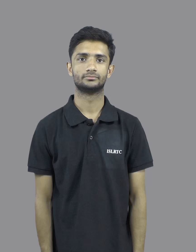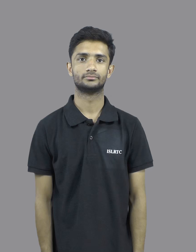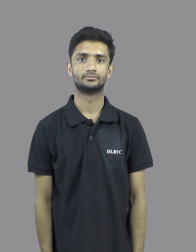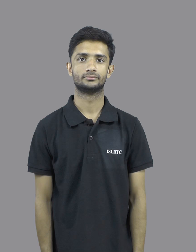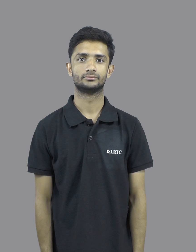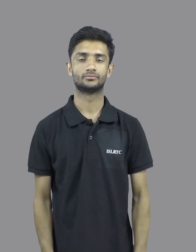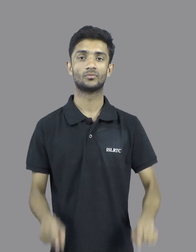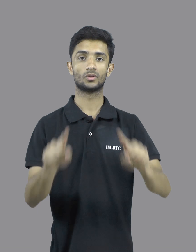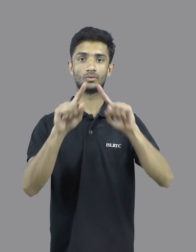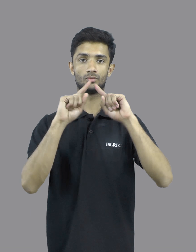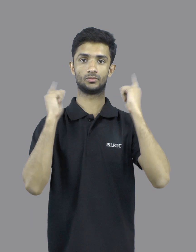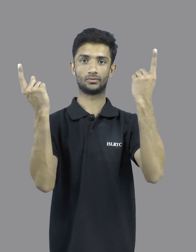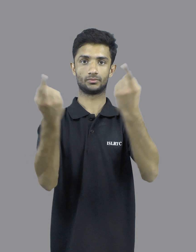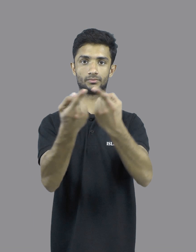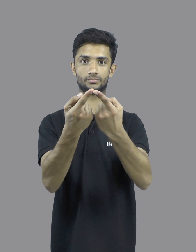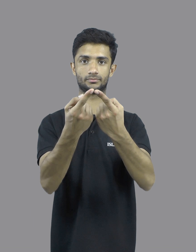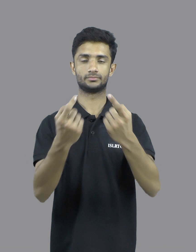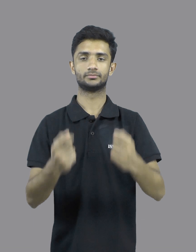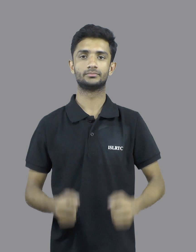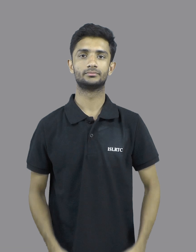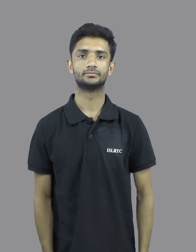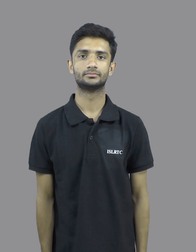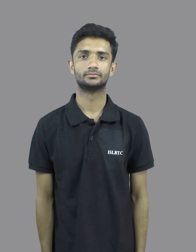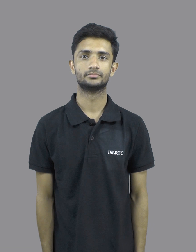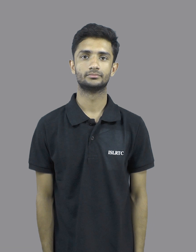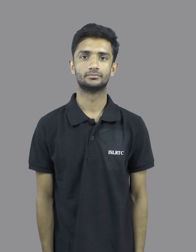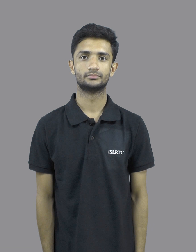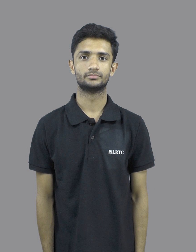Room